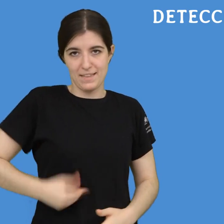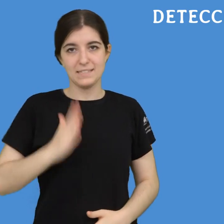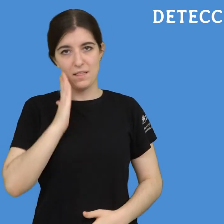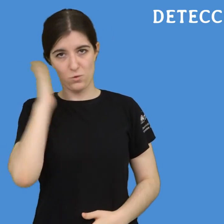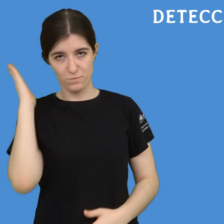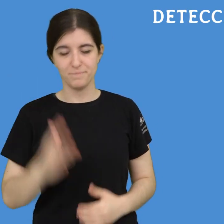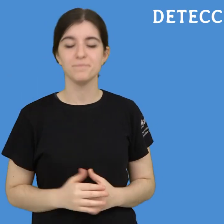dormir